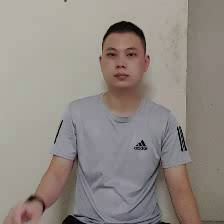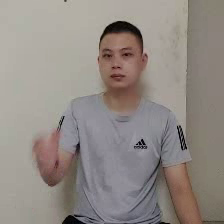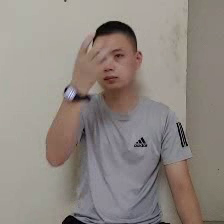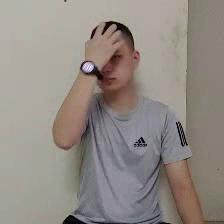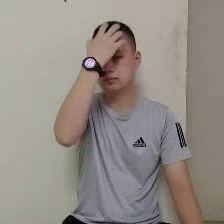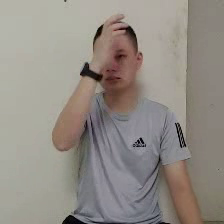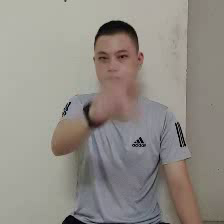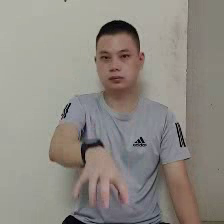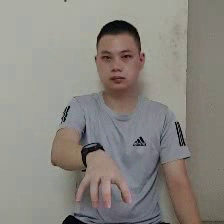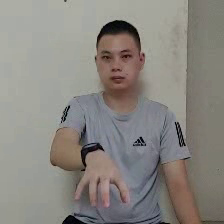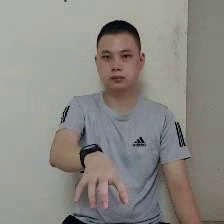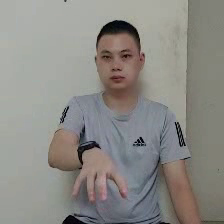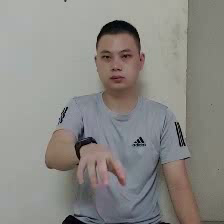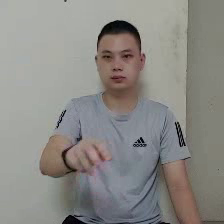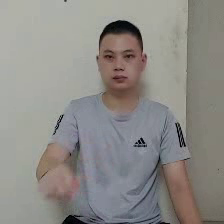Áp dụng